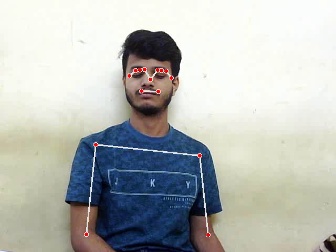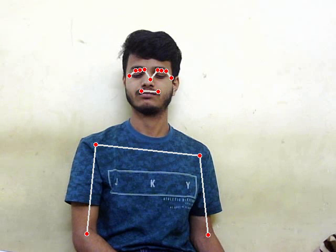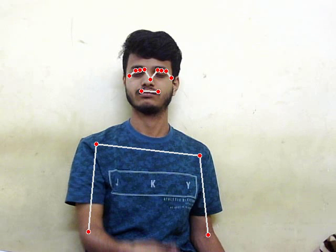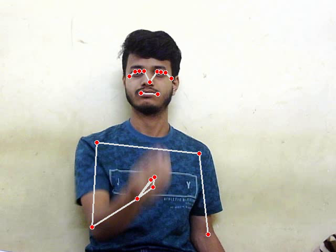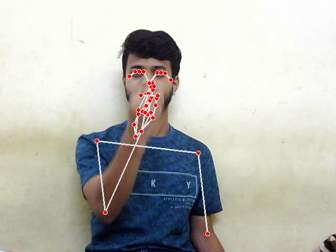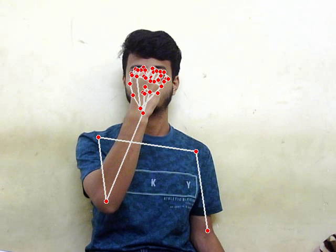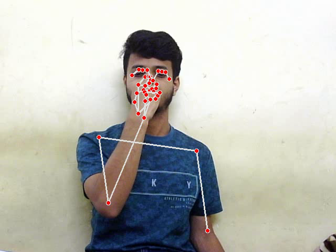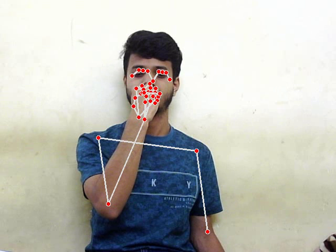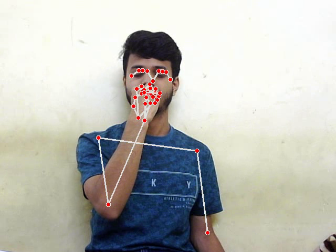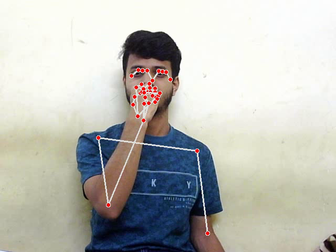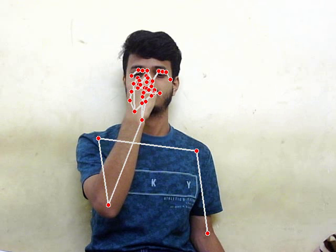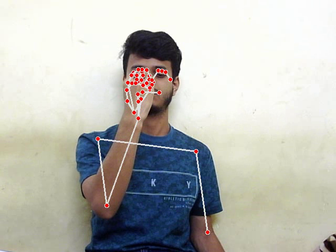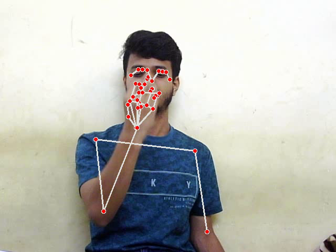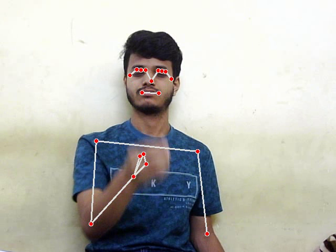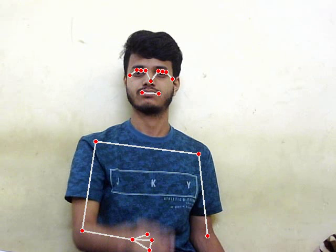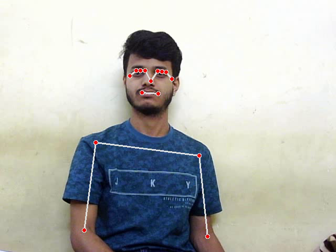eat